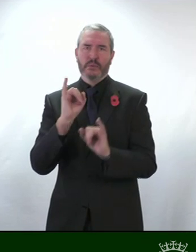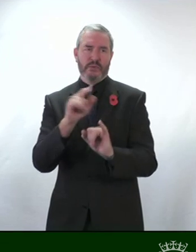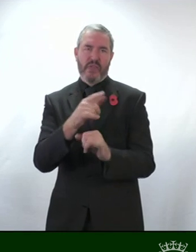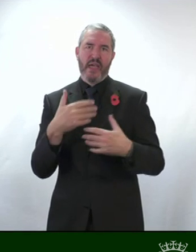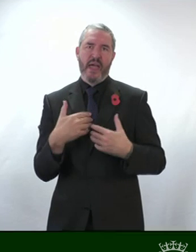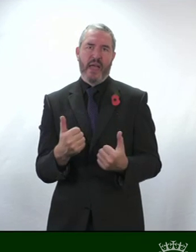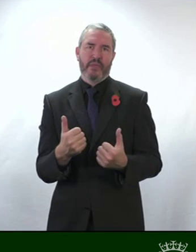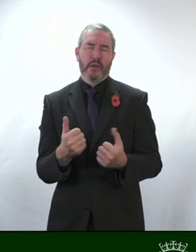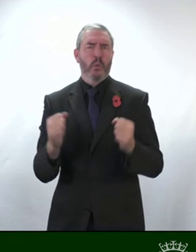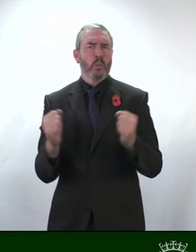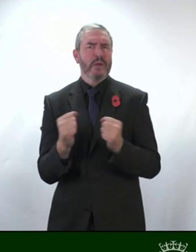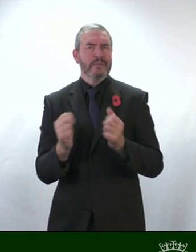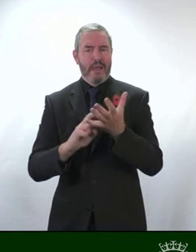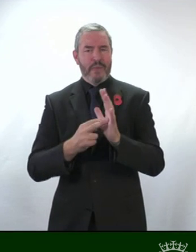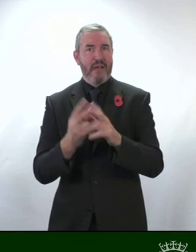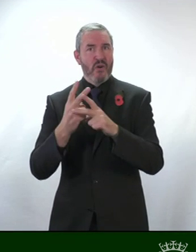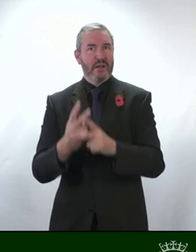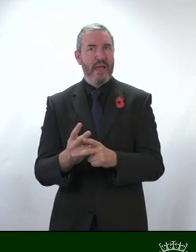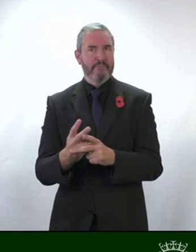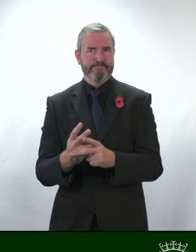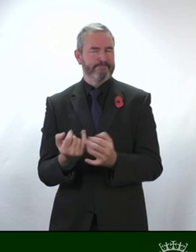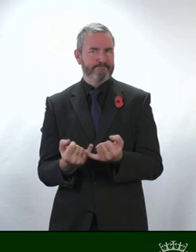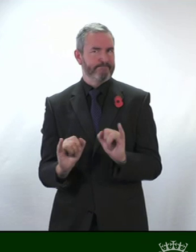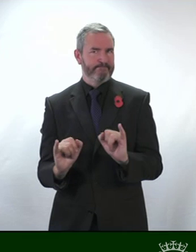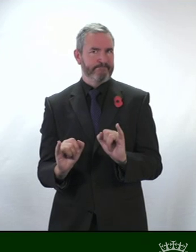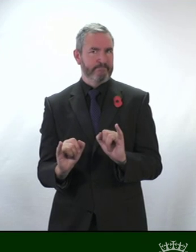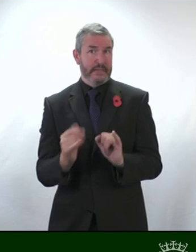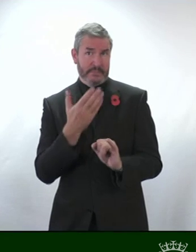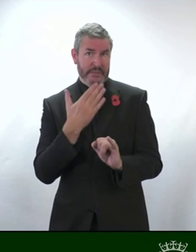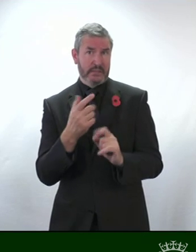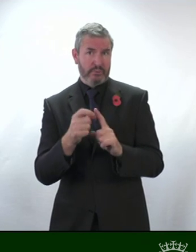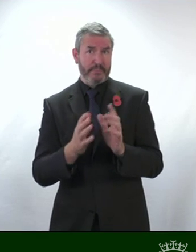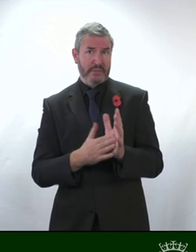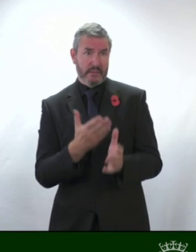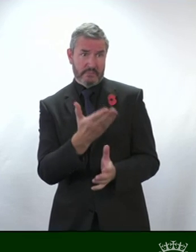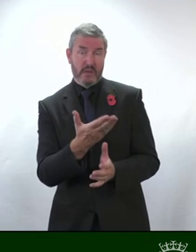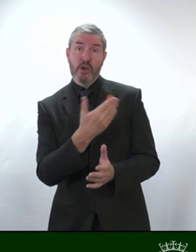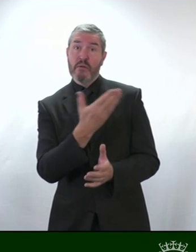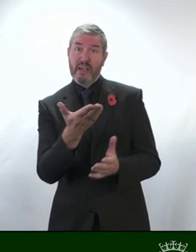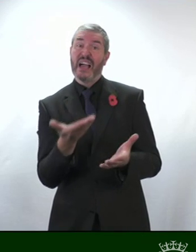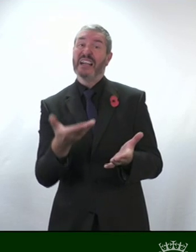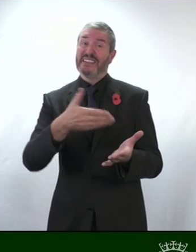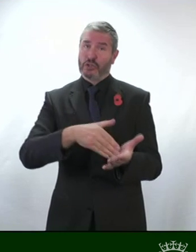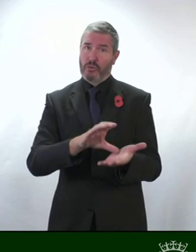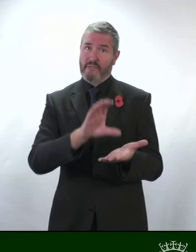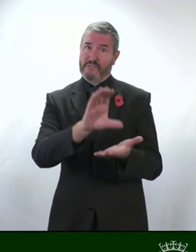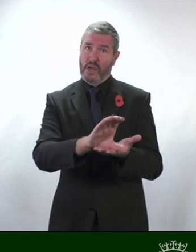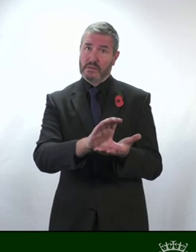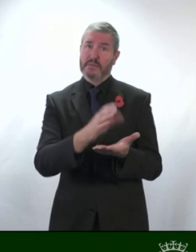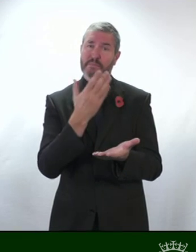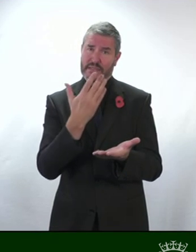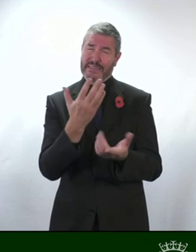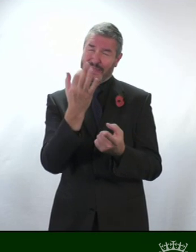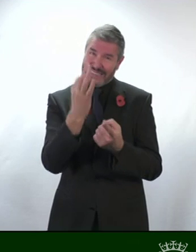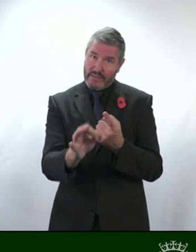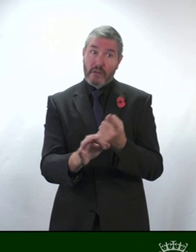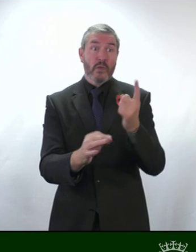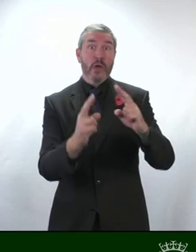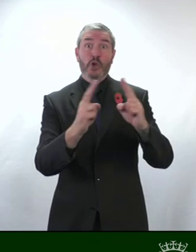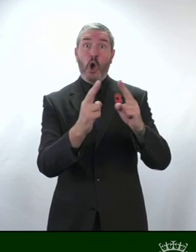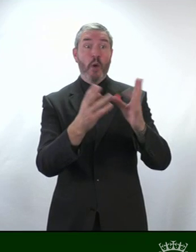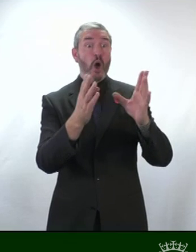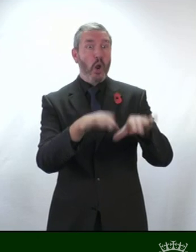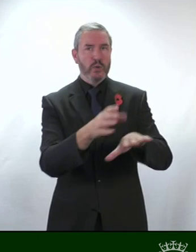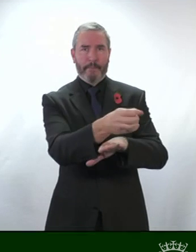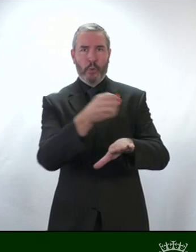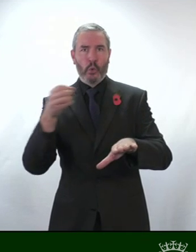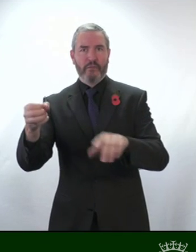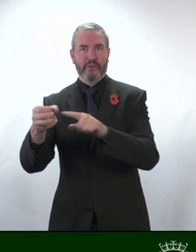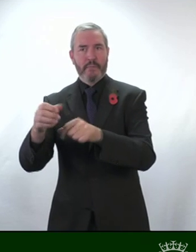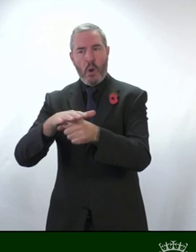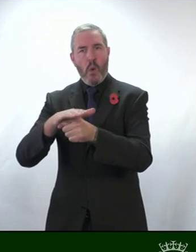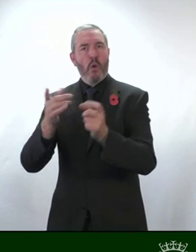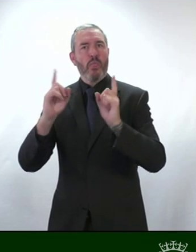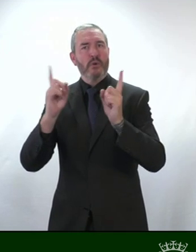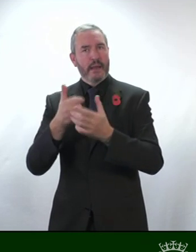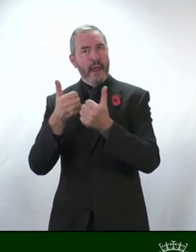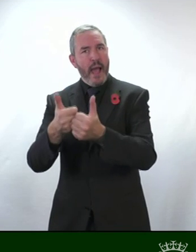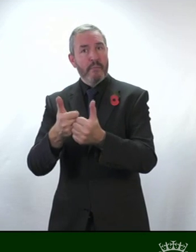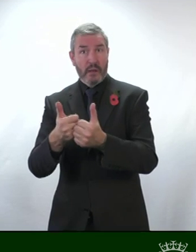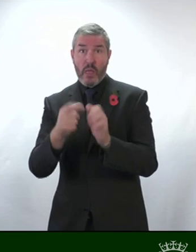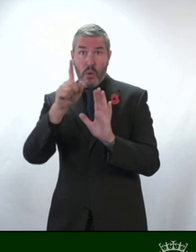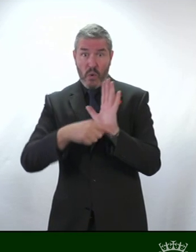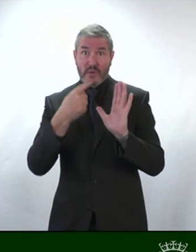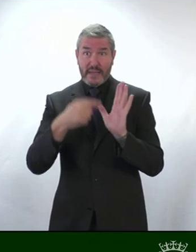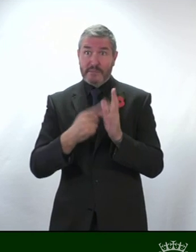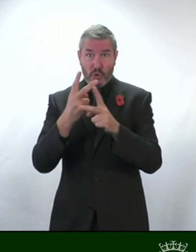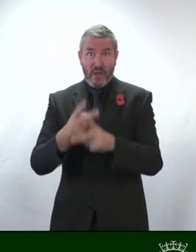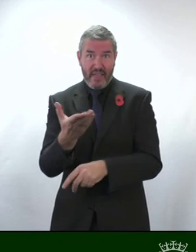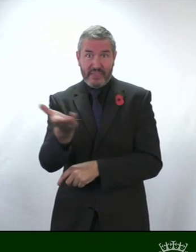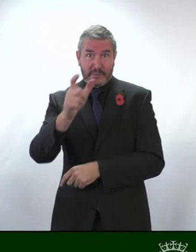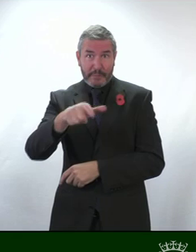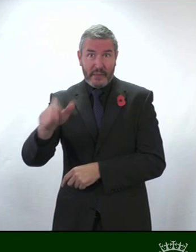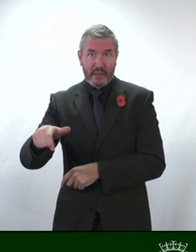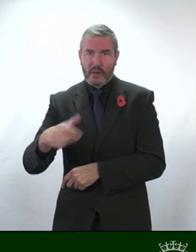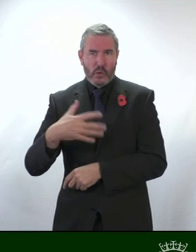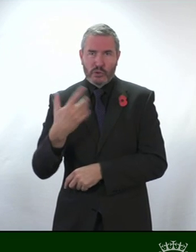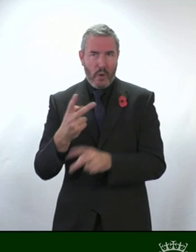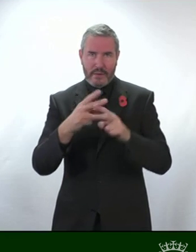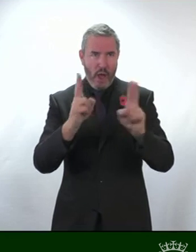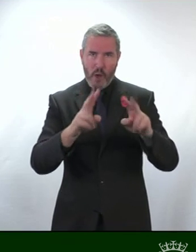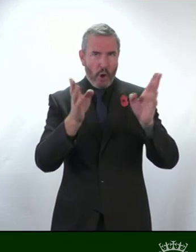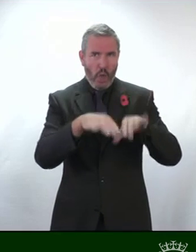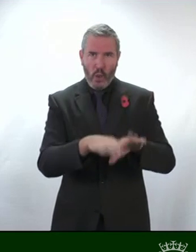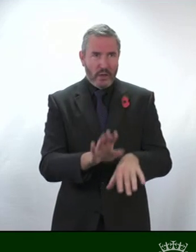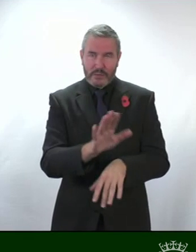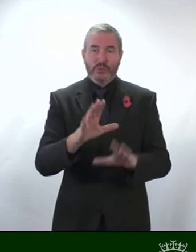With the winter care plan falling short, will the Prime Minister commit now to providing additional funding specifically for social care, to help local authorities meet their statutory responsibilities and to prevent further care home closures?